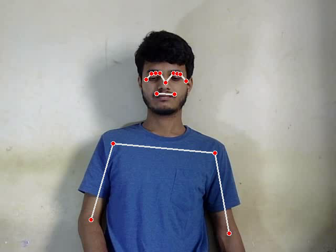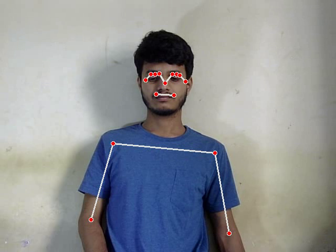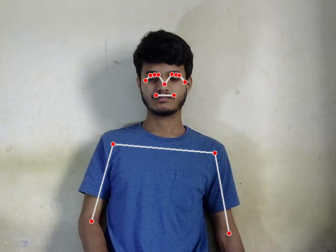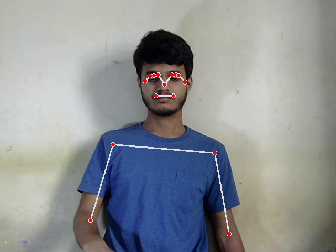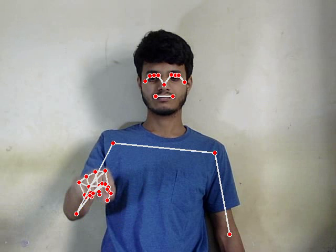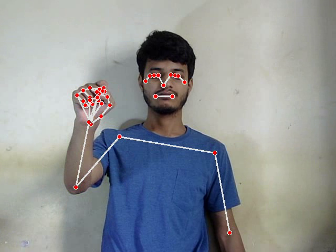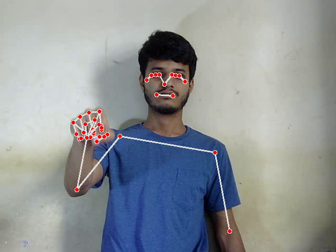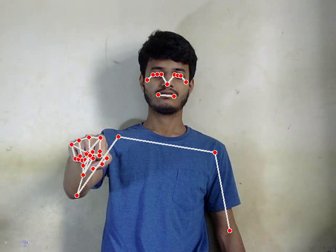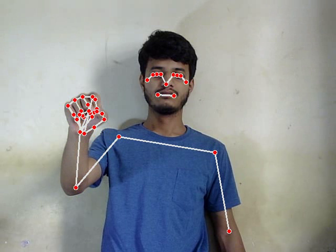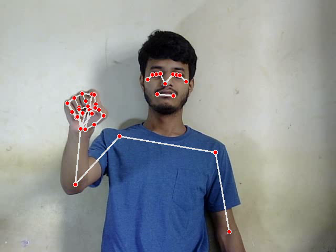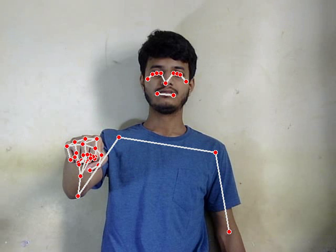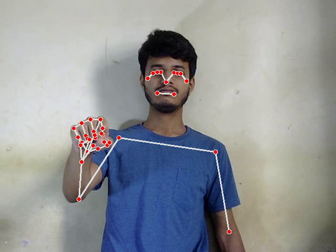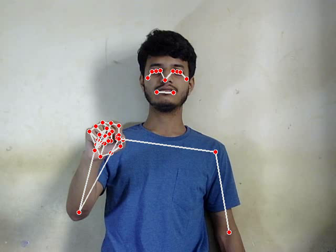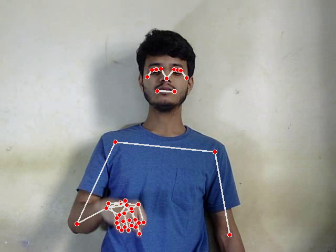yes